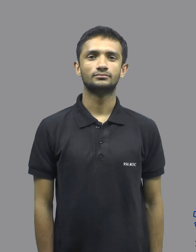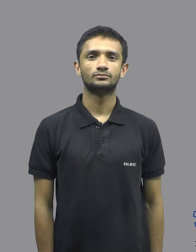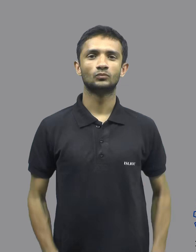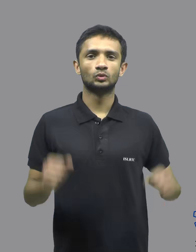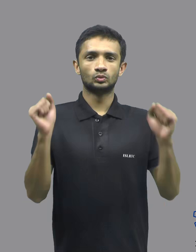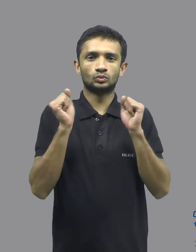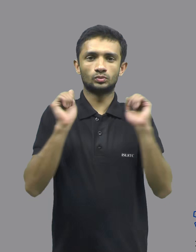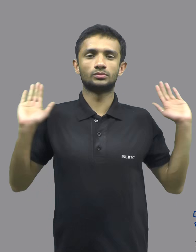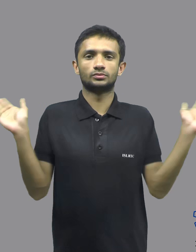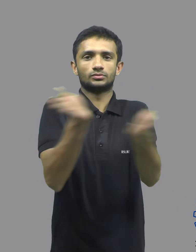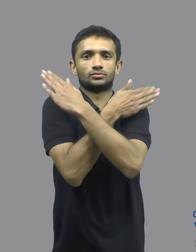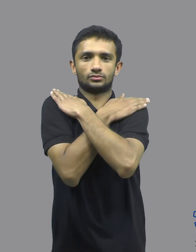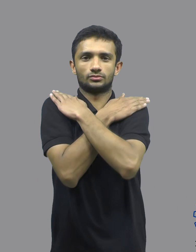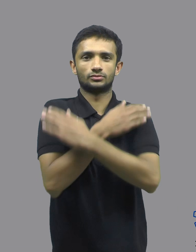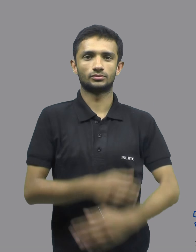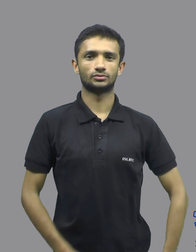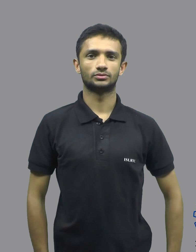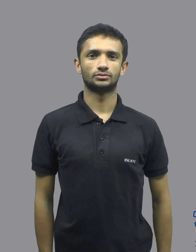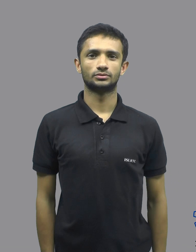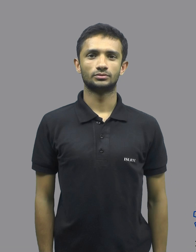Shawl